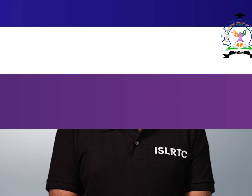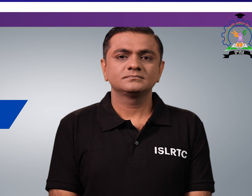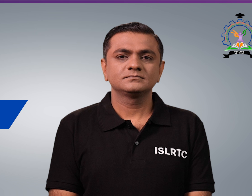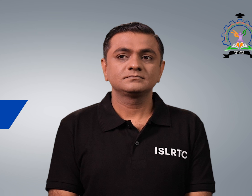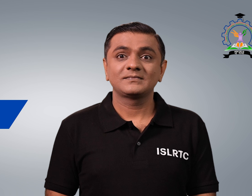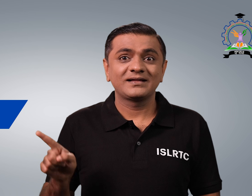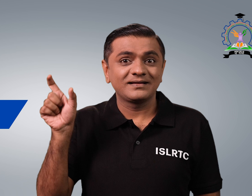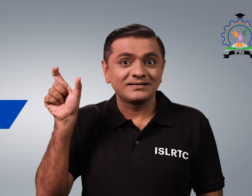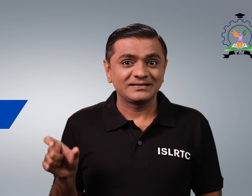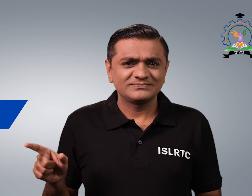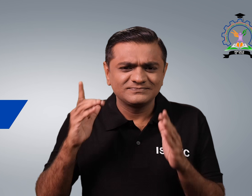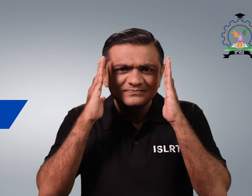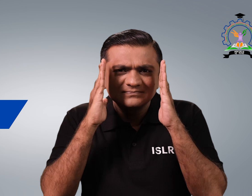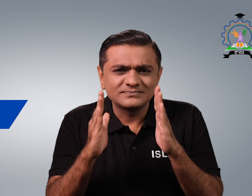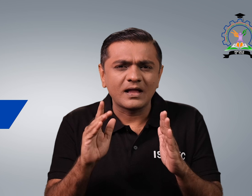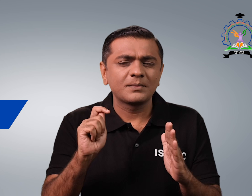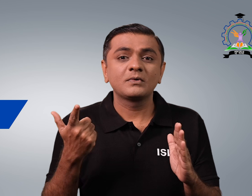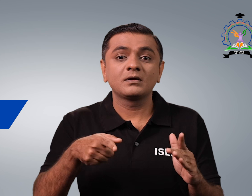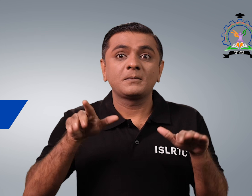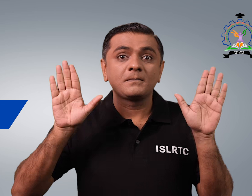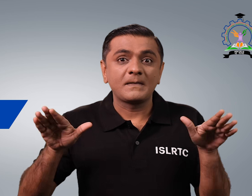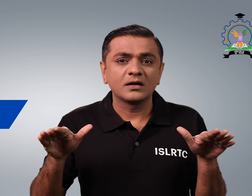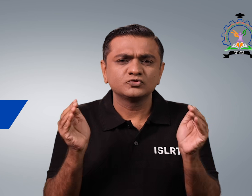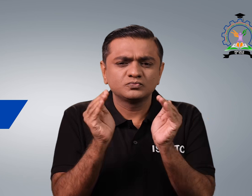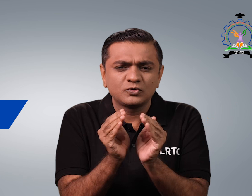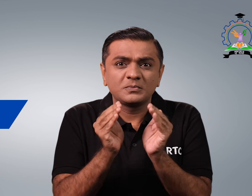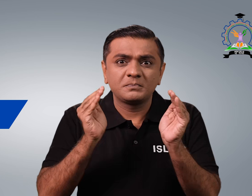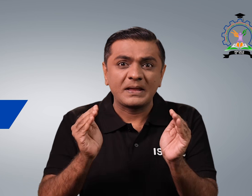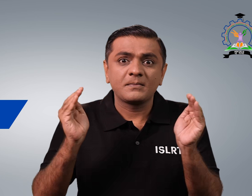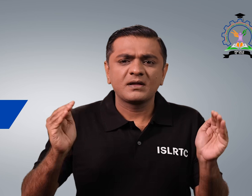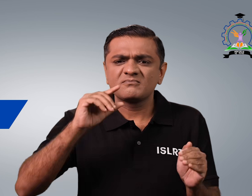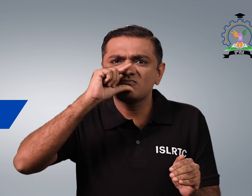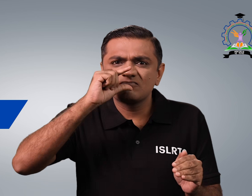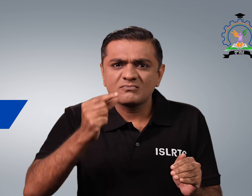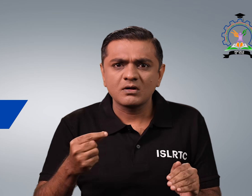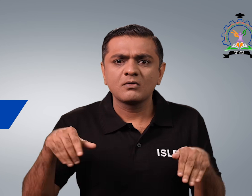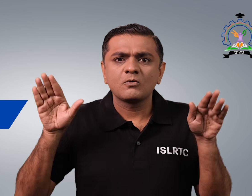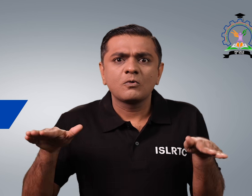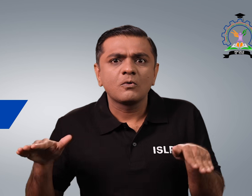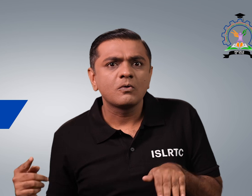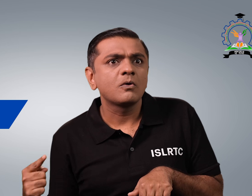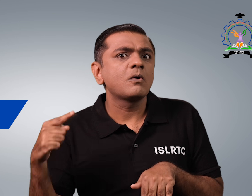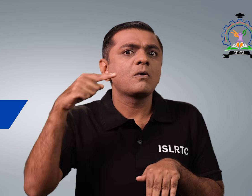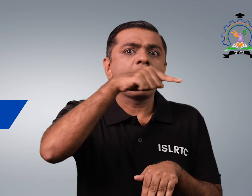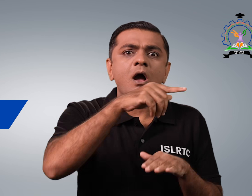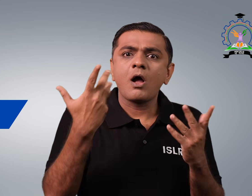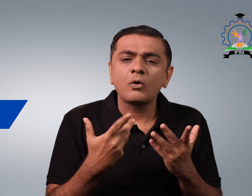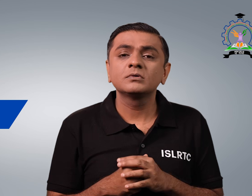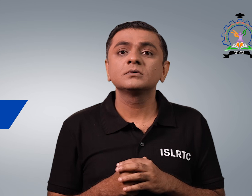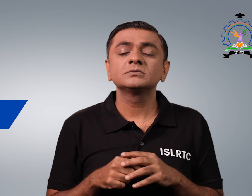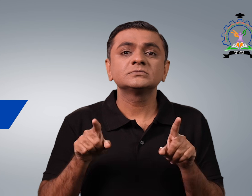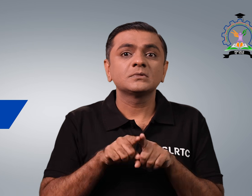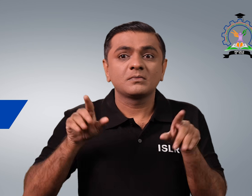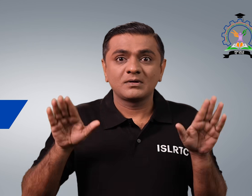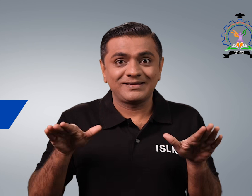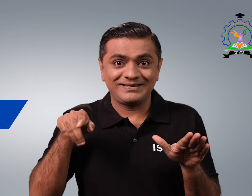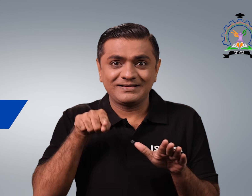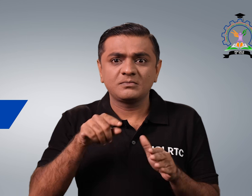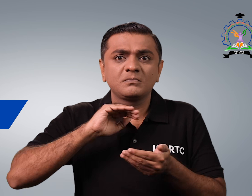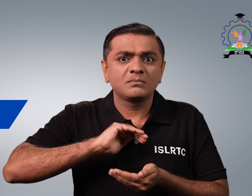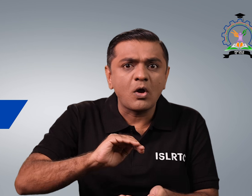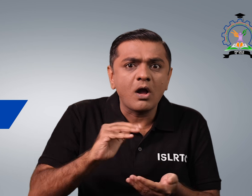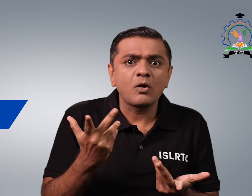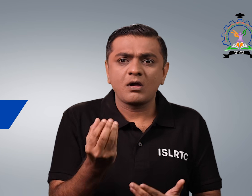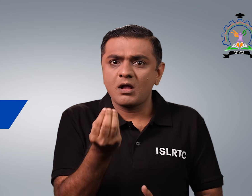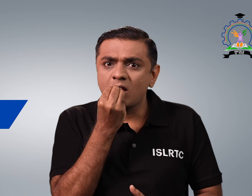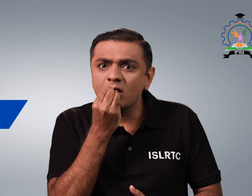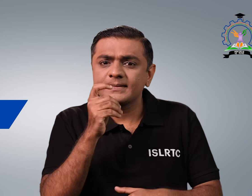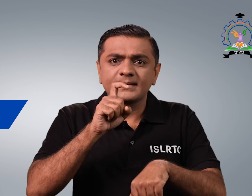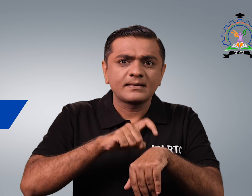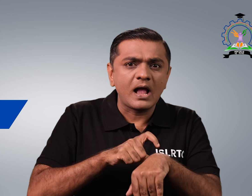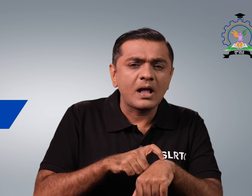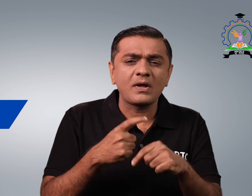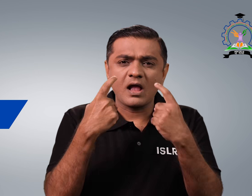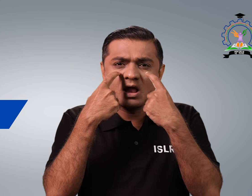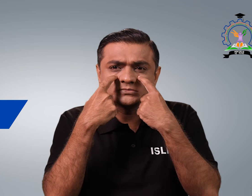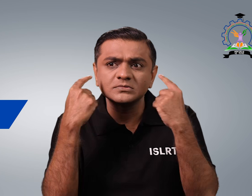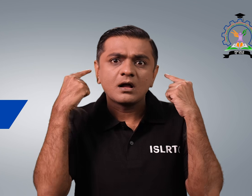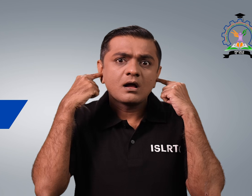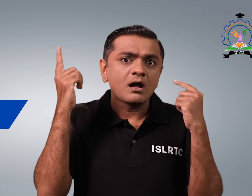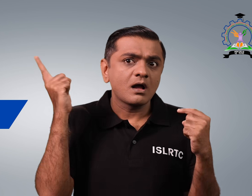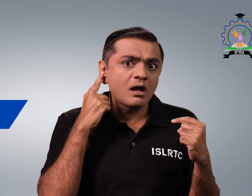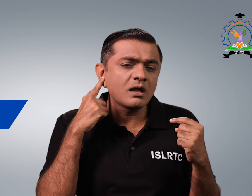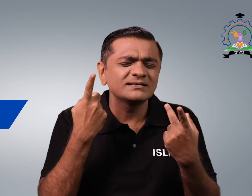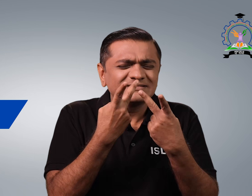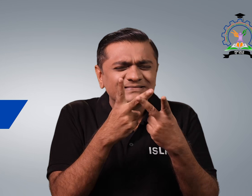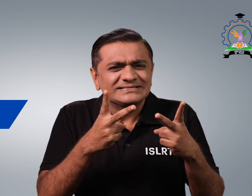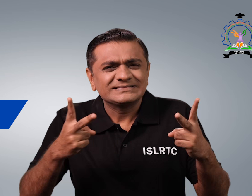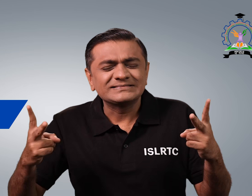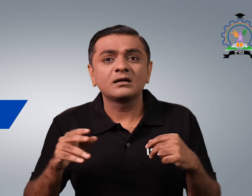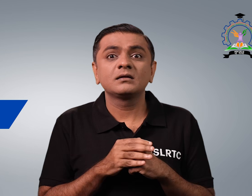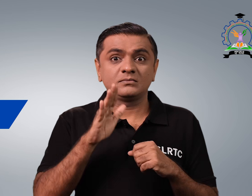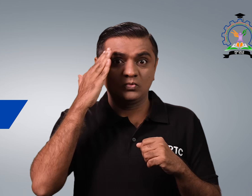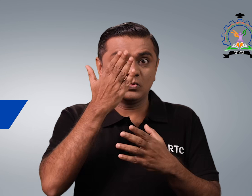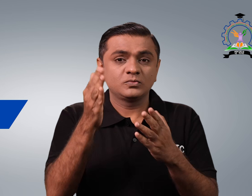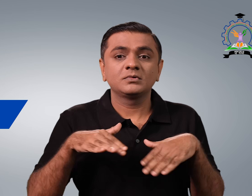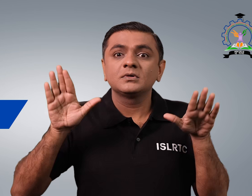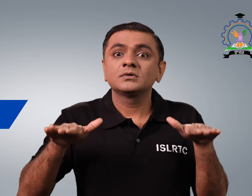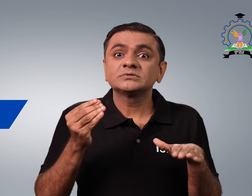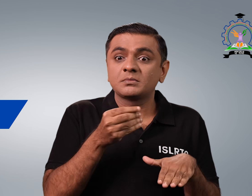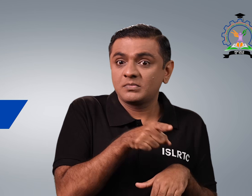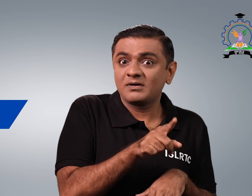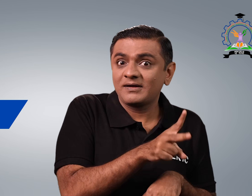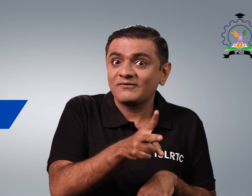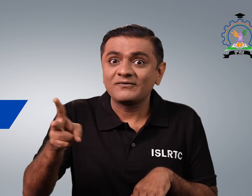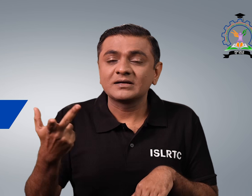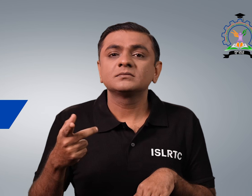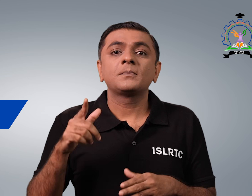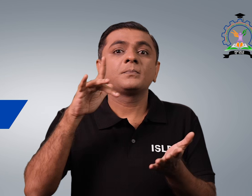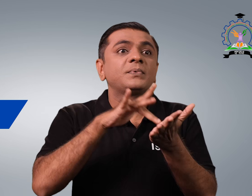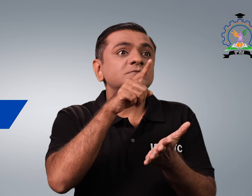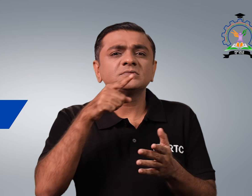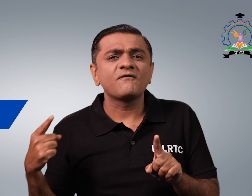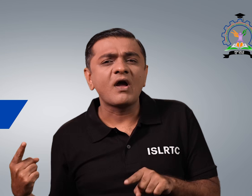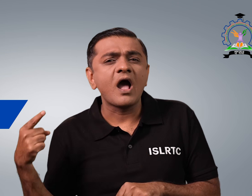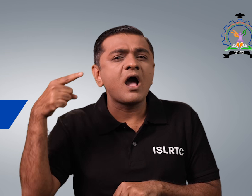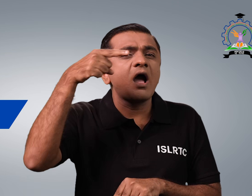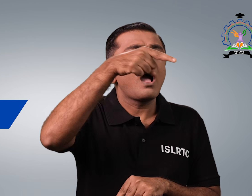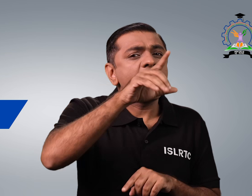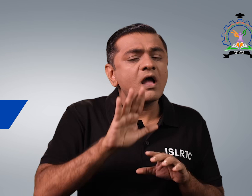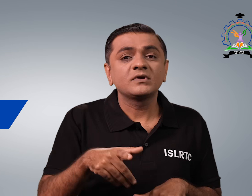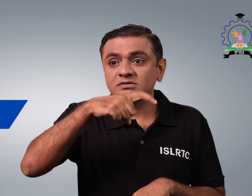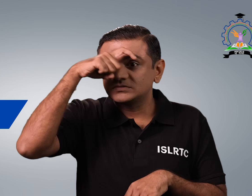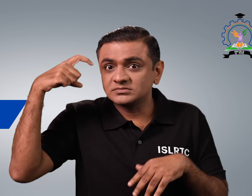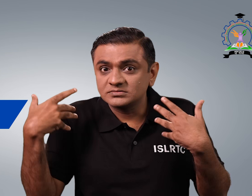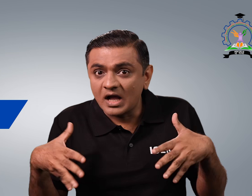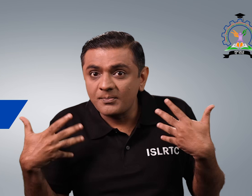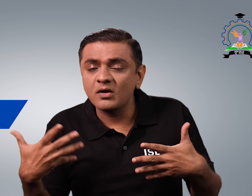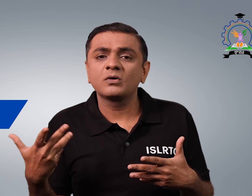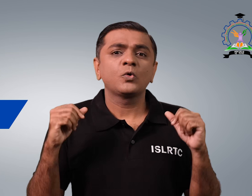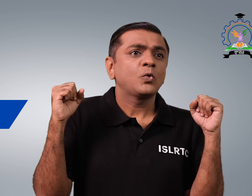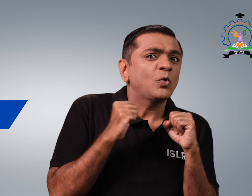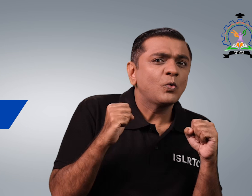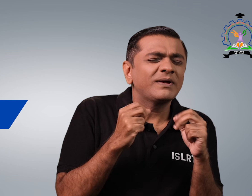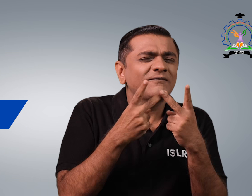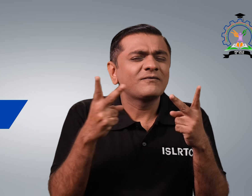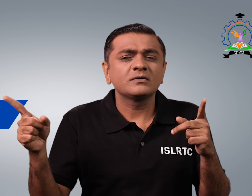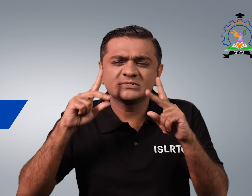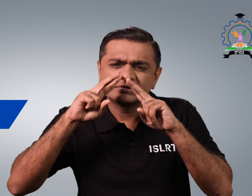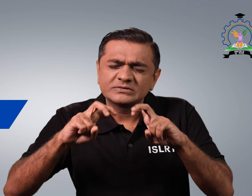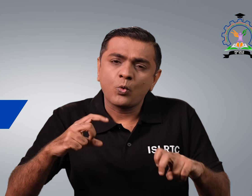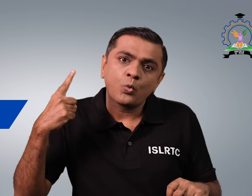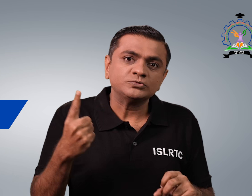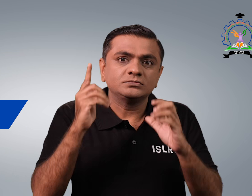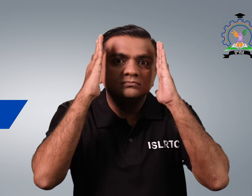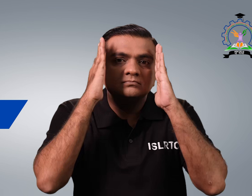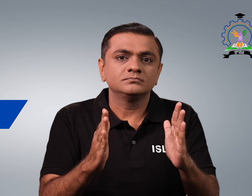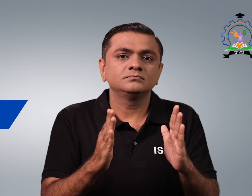Ornithologists study all kinds of birds, their beaks, their fying methods, their reproduction, diet, eye sight, hearing, etc. There are some birds that migrate seasonally. An Ornithologist studies all of this.